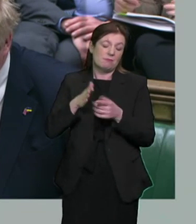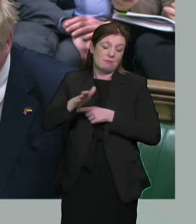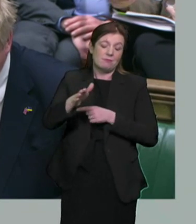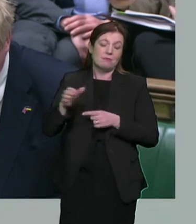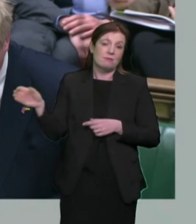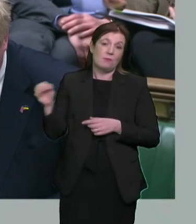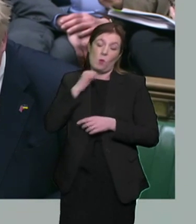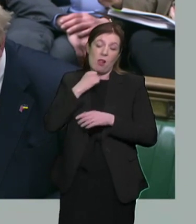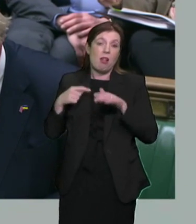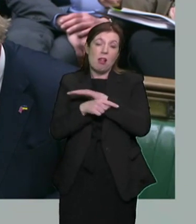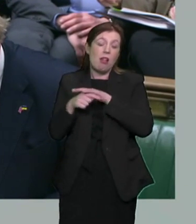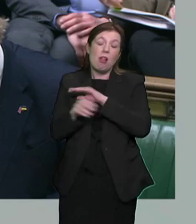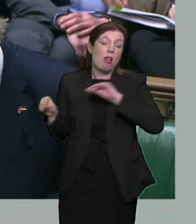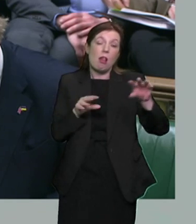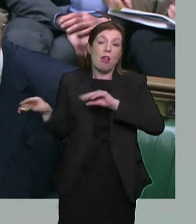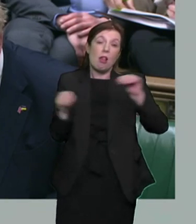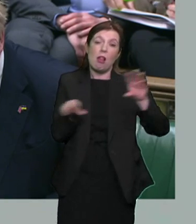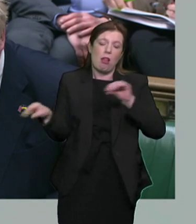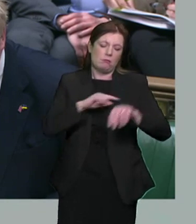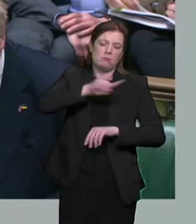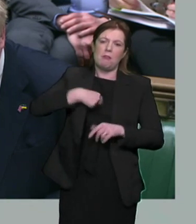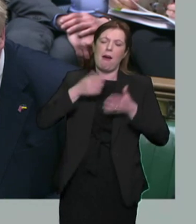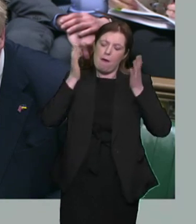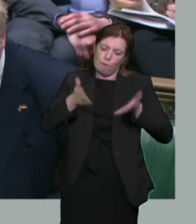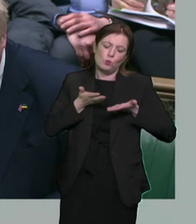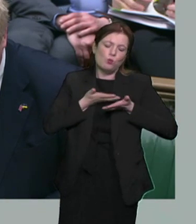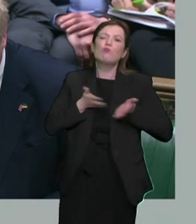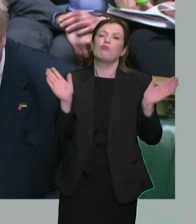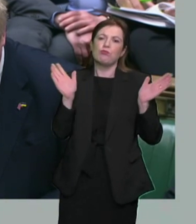He is right that the instincts of this country are to be as generous as possible.